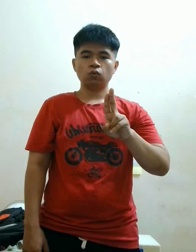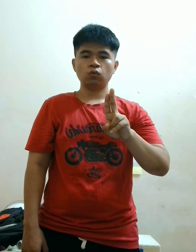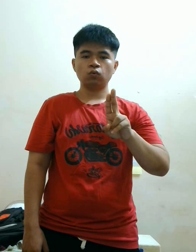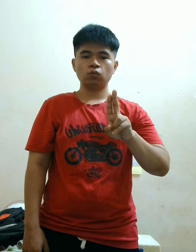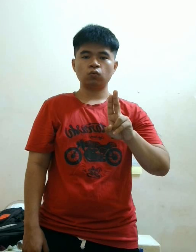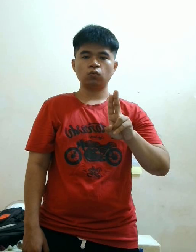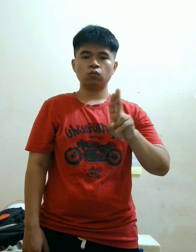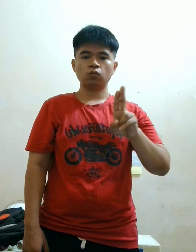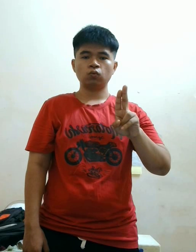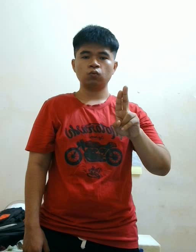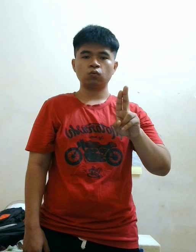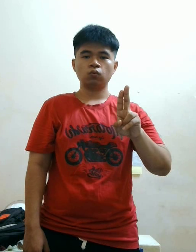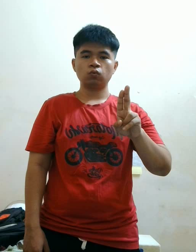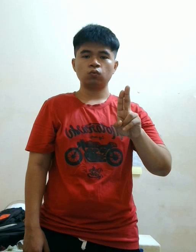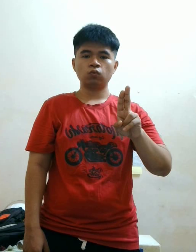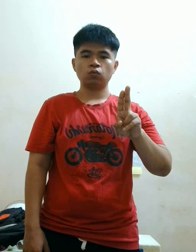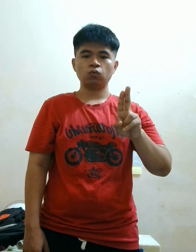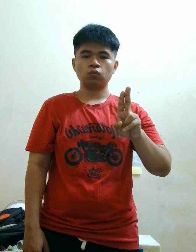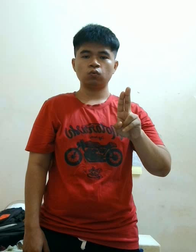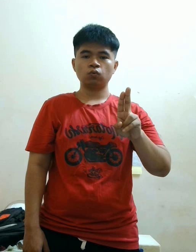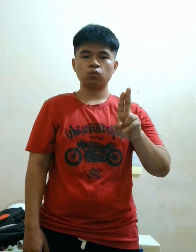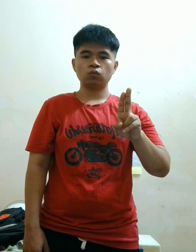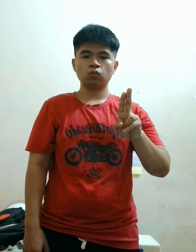u